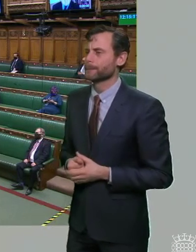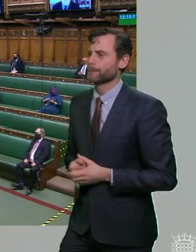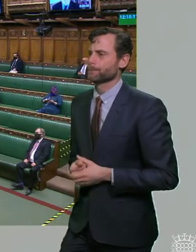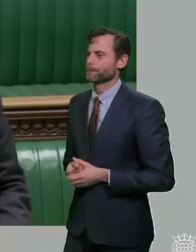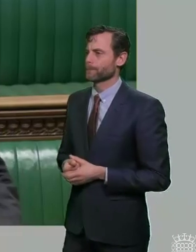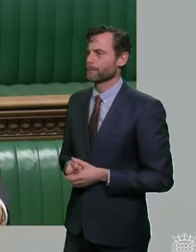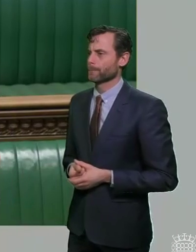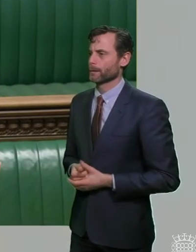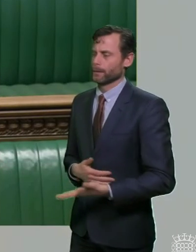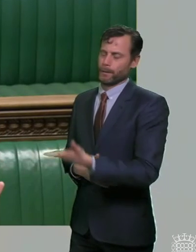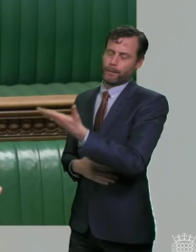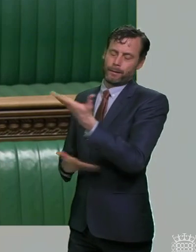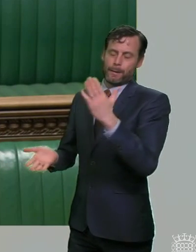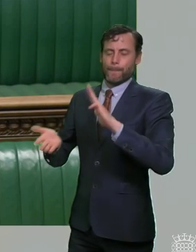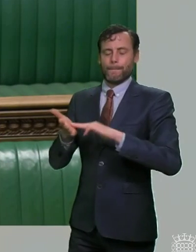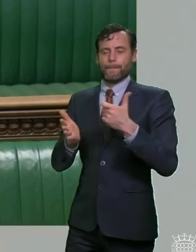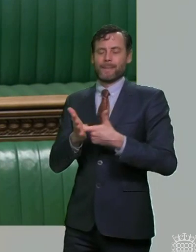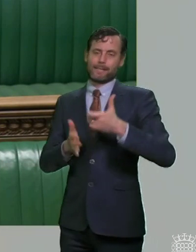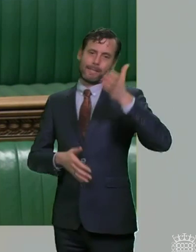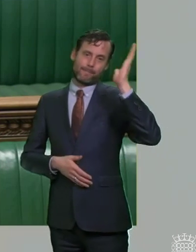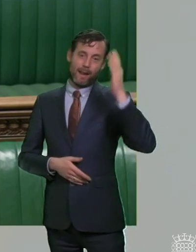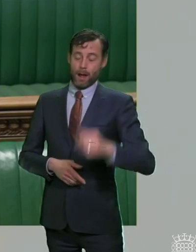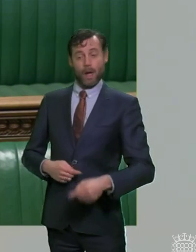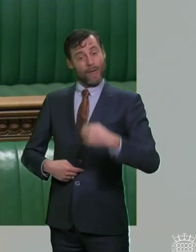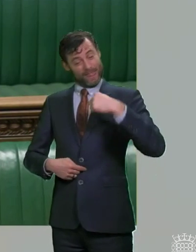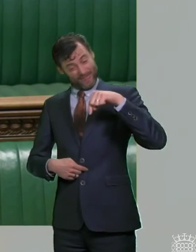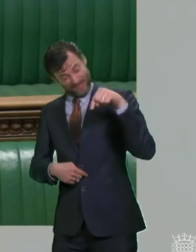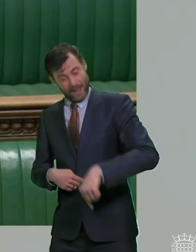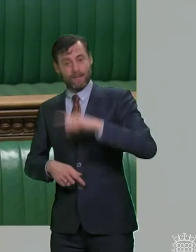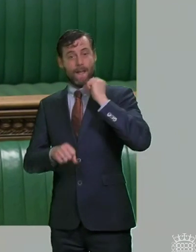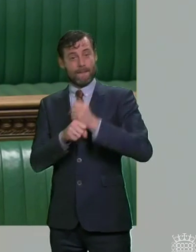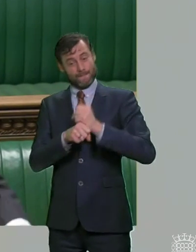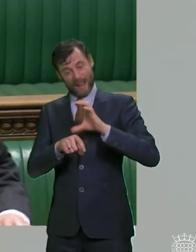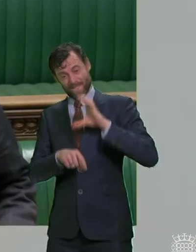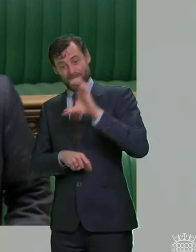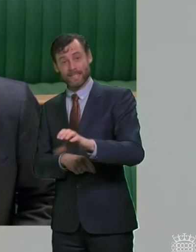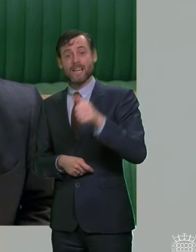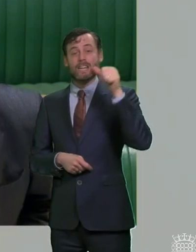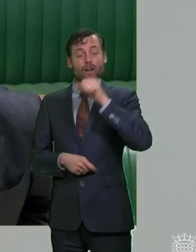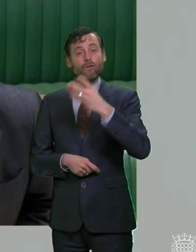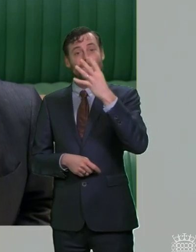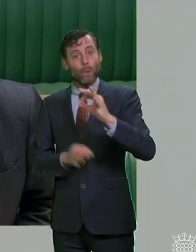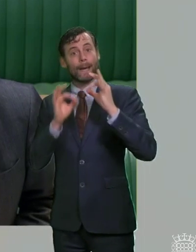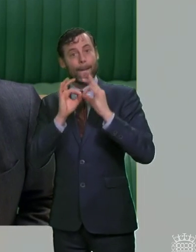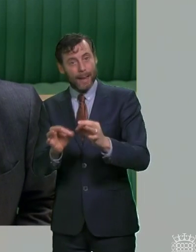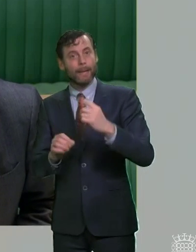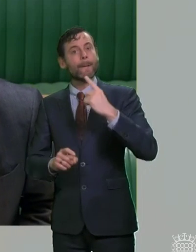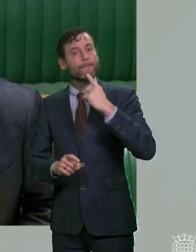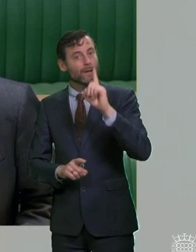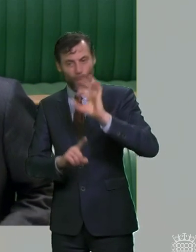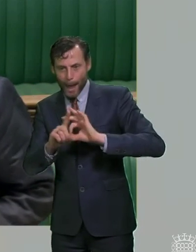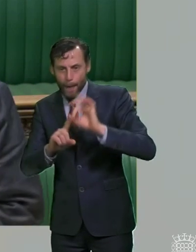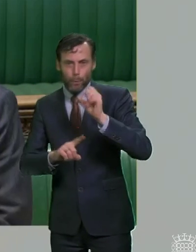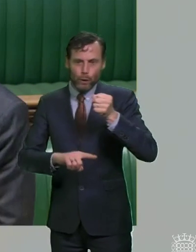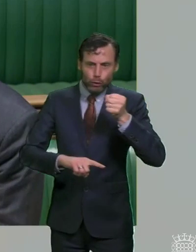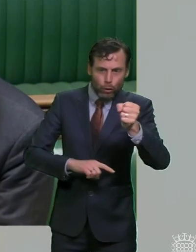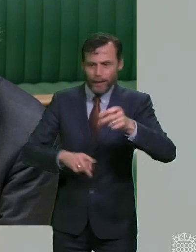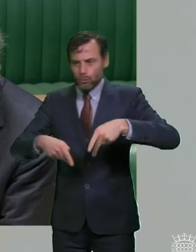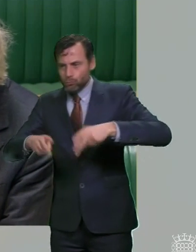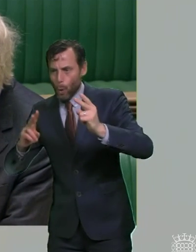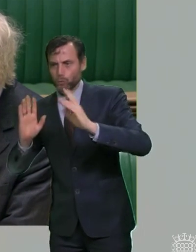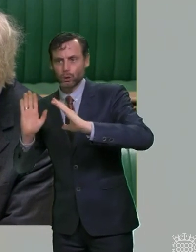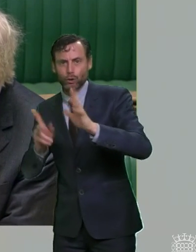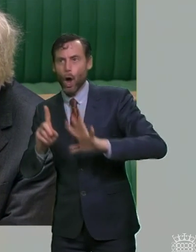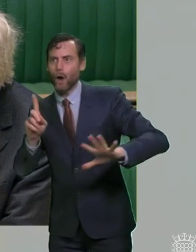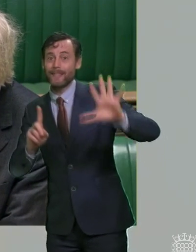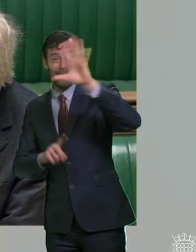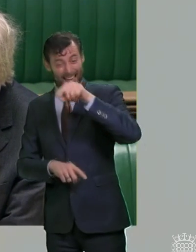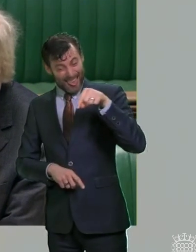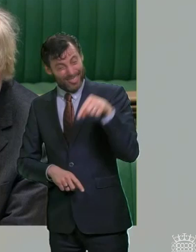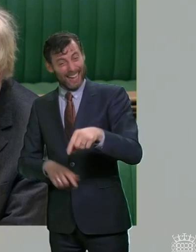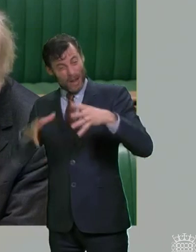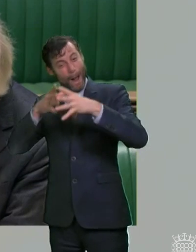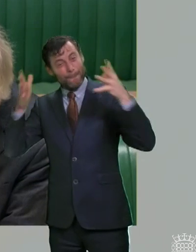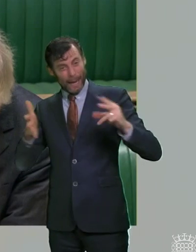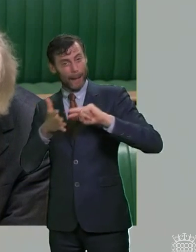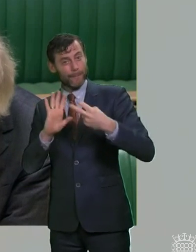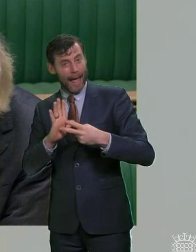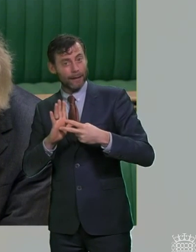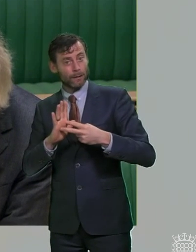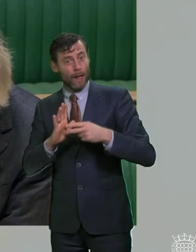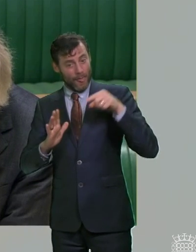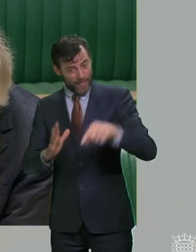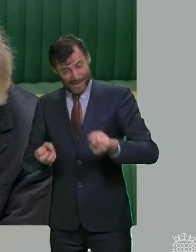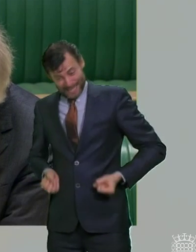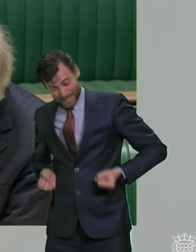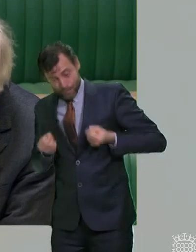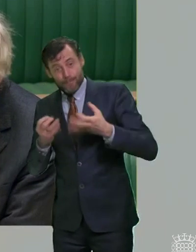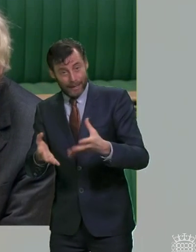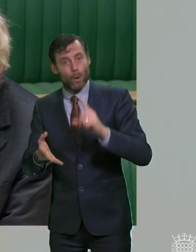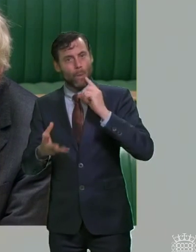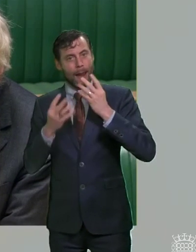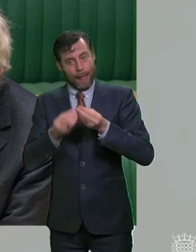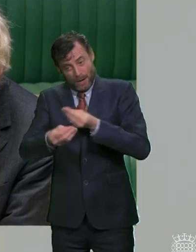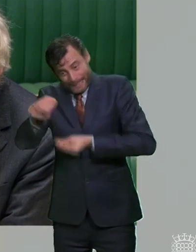This Government are investing £640 billion in infrastructure alone throughout the UK—a massive programme to get our country rebuilt and restarted again.